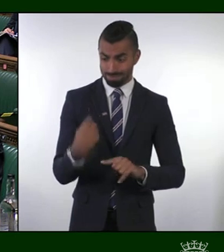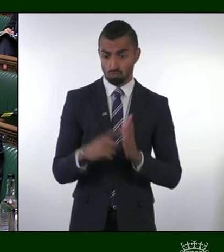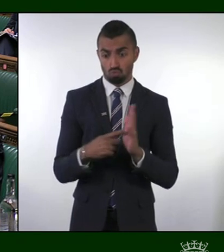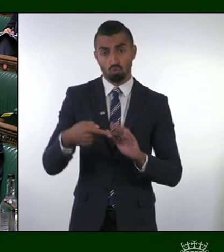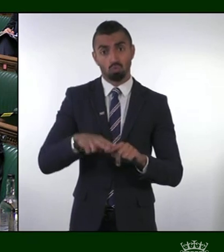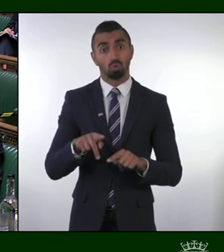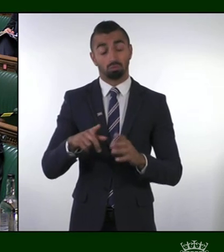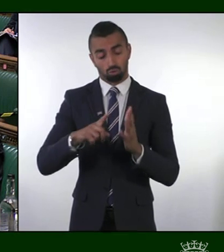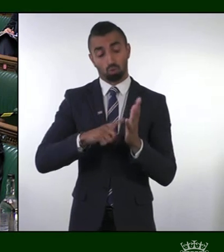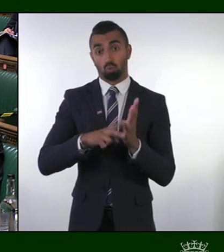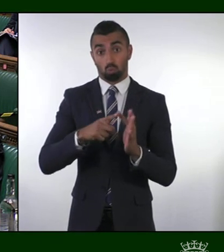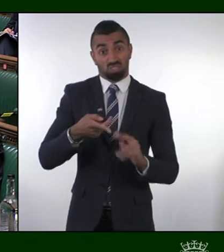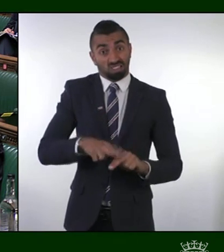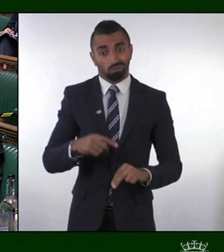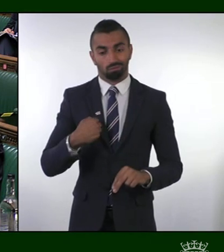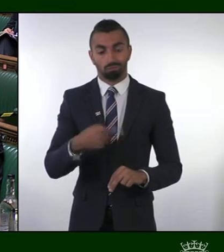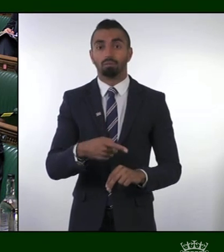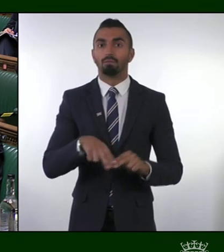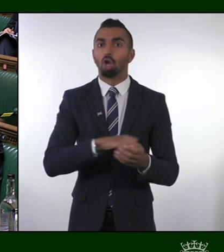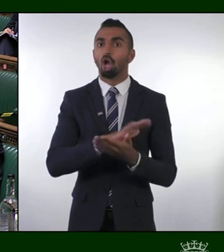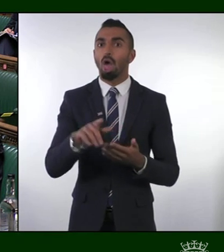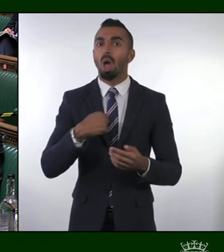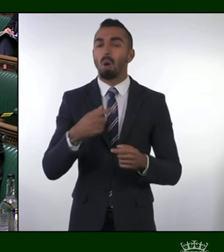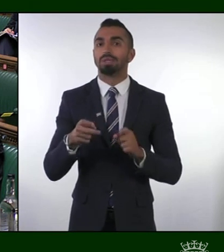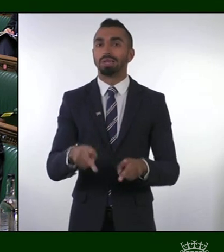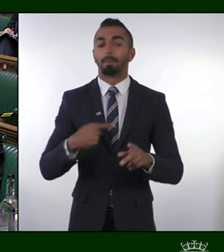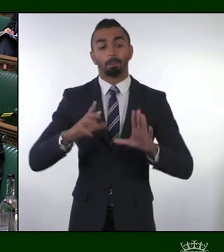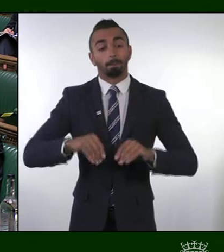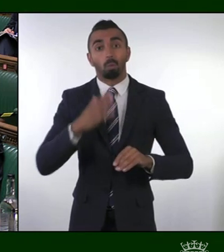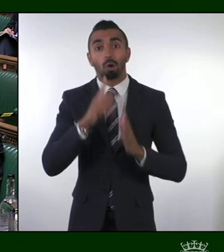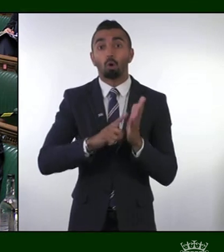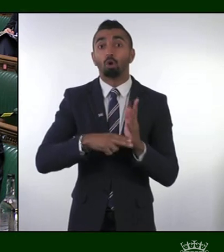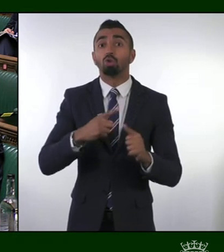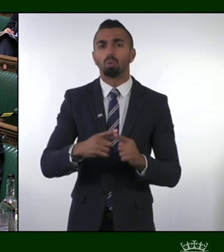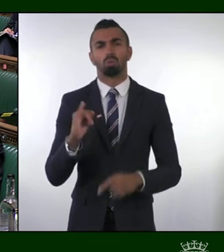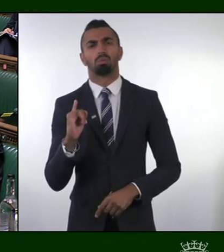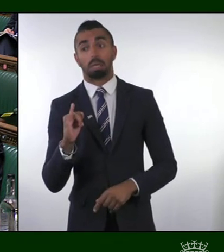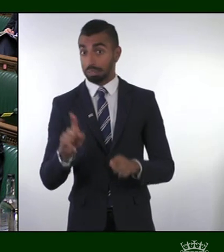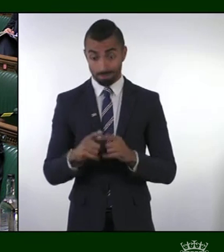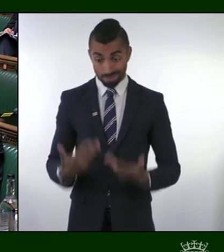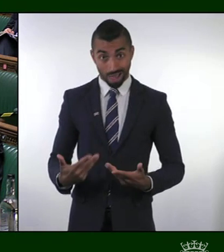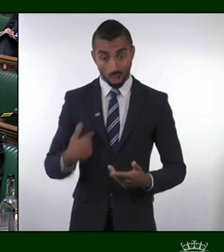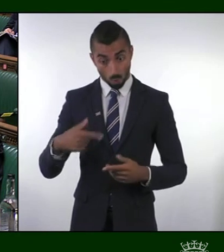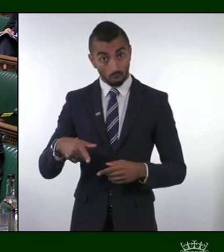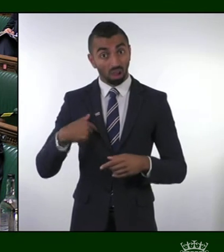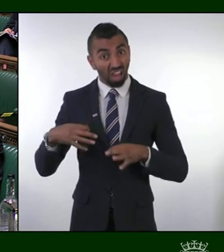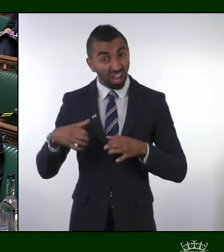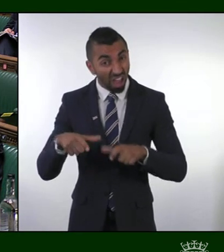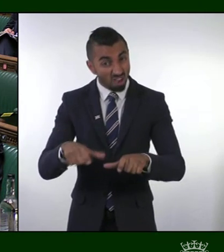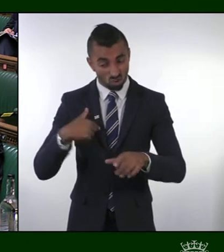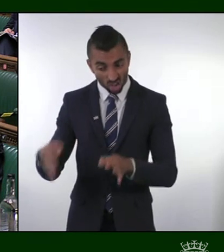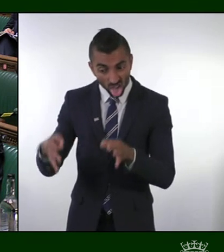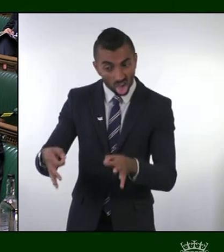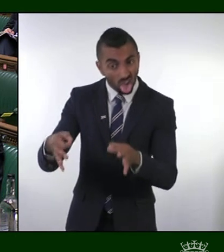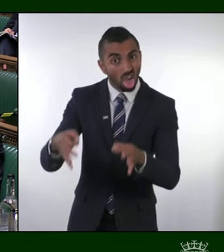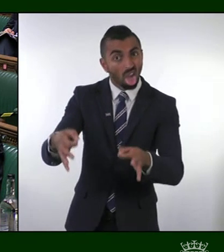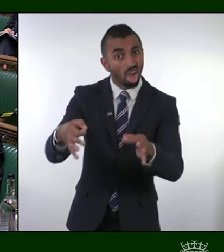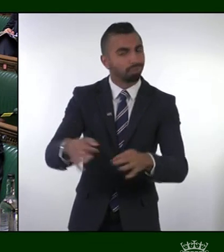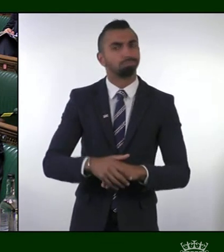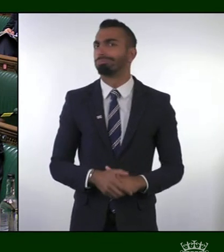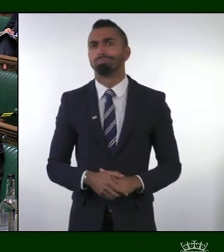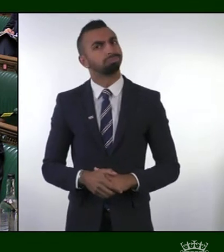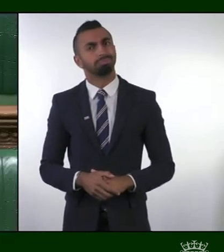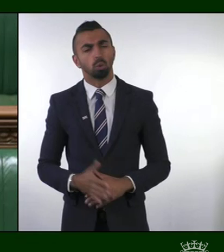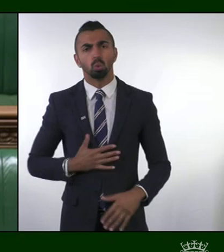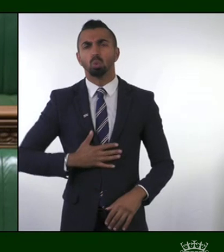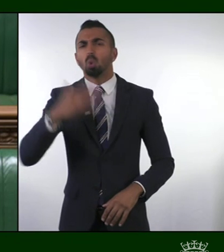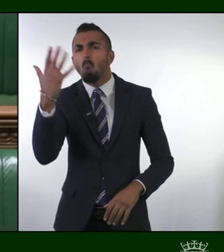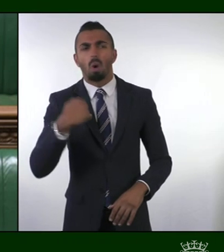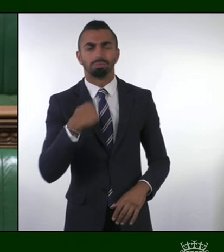We have to be honest: leaving the furlough scheme open forever gives people false hope that it will always be possible to return to the jobs they had before.